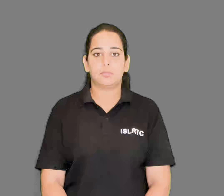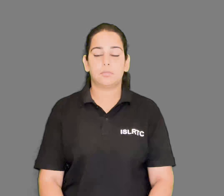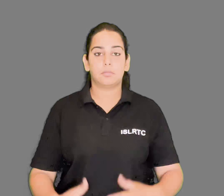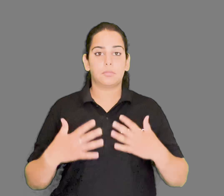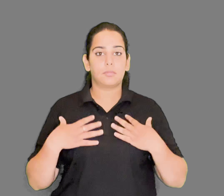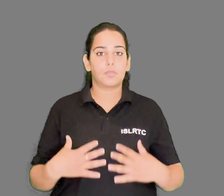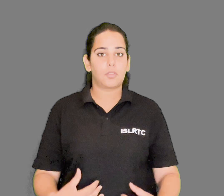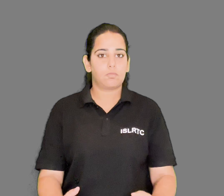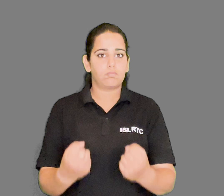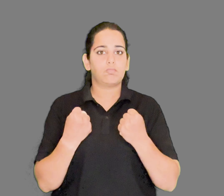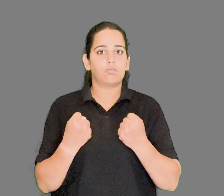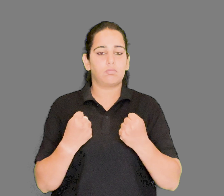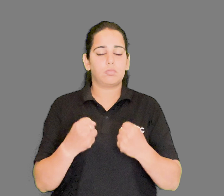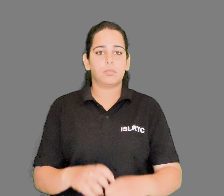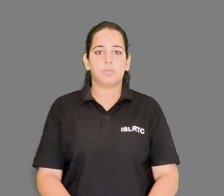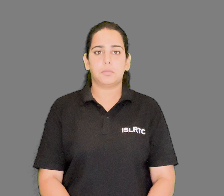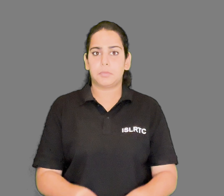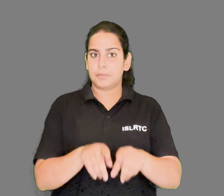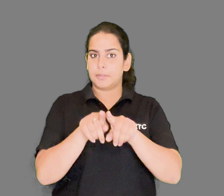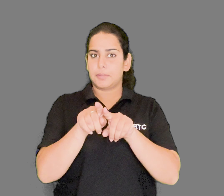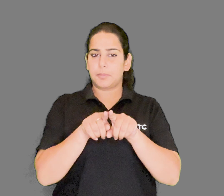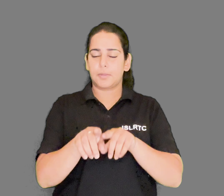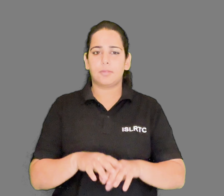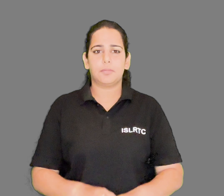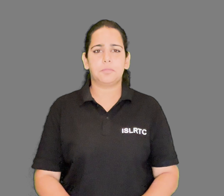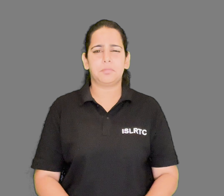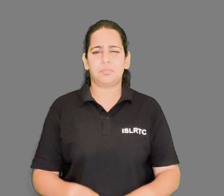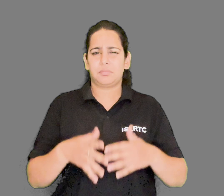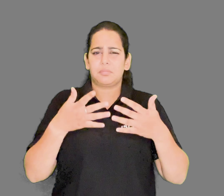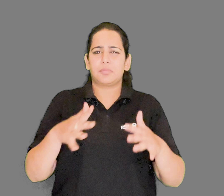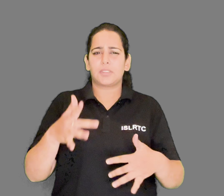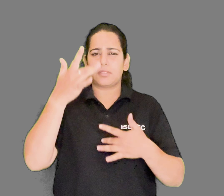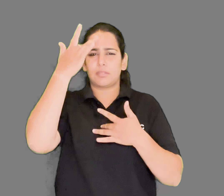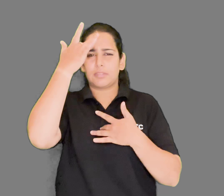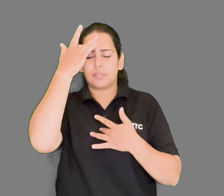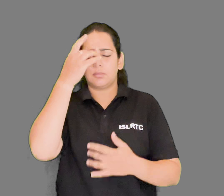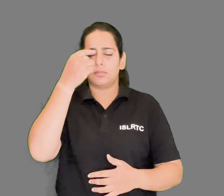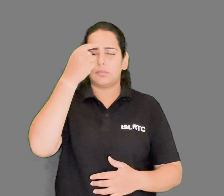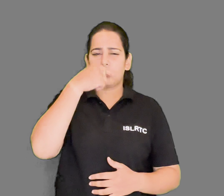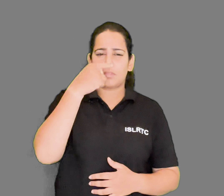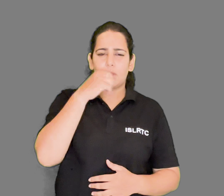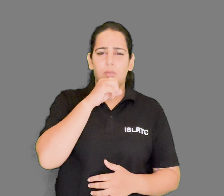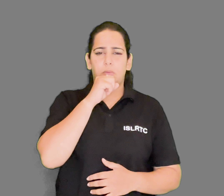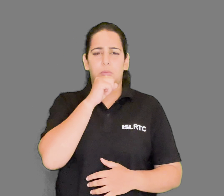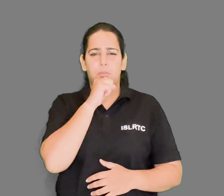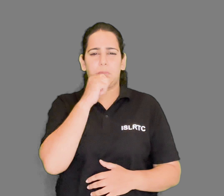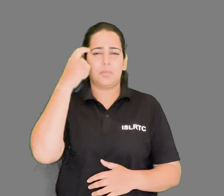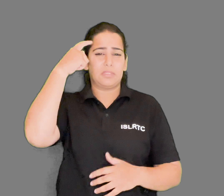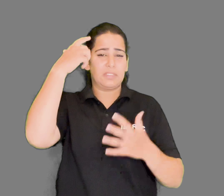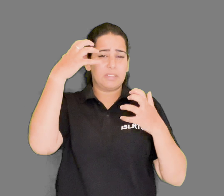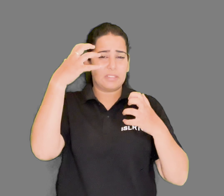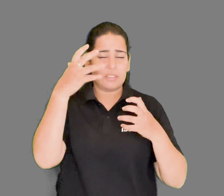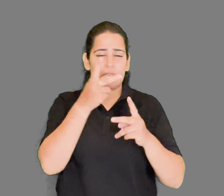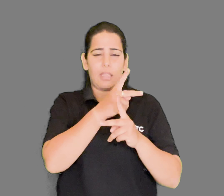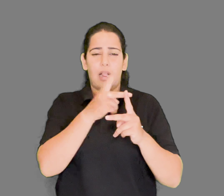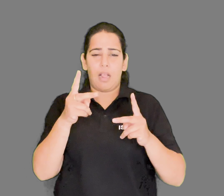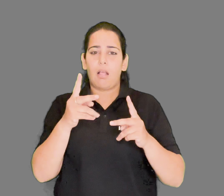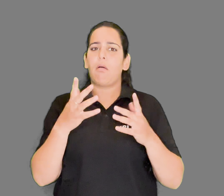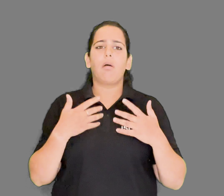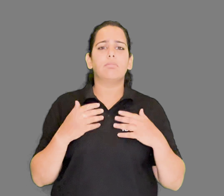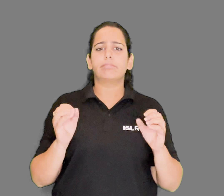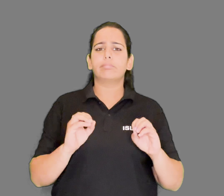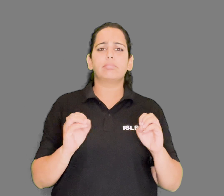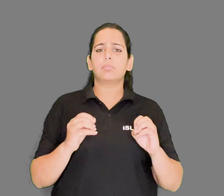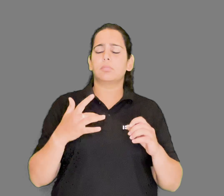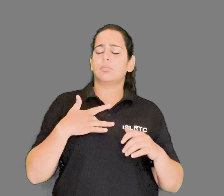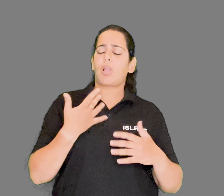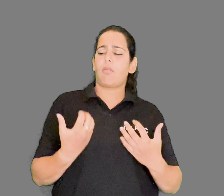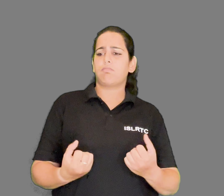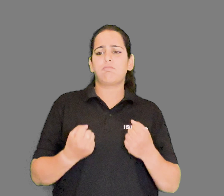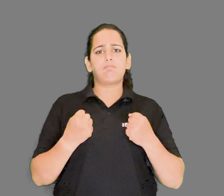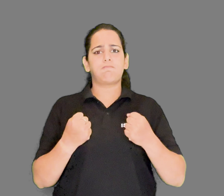Capable body Having the ability, fitness, or quality necessary to do or achieve a specified thing